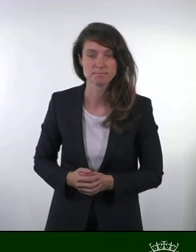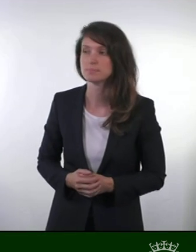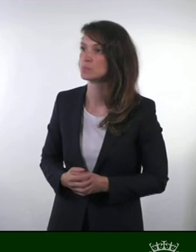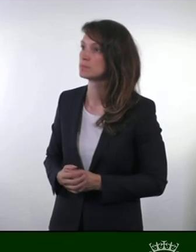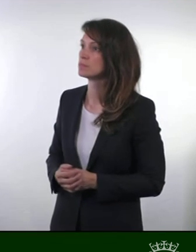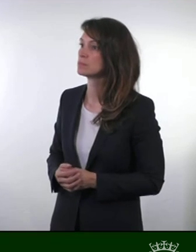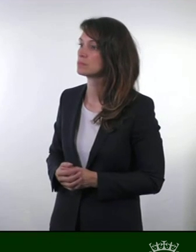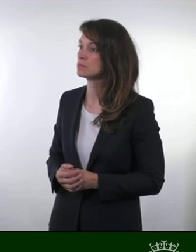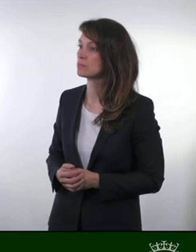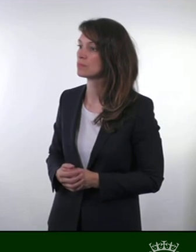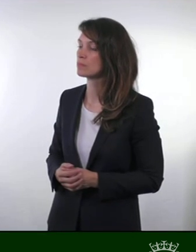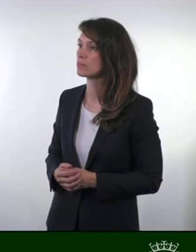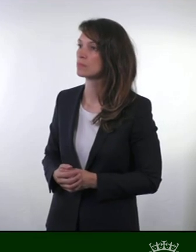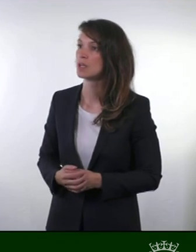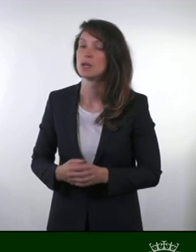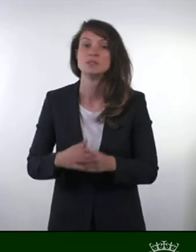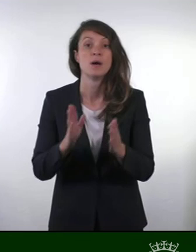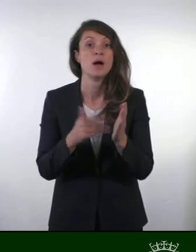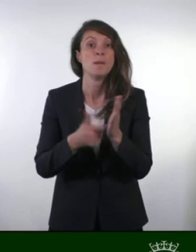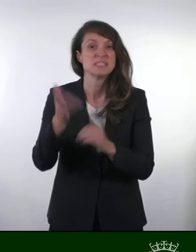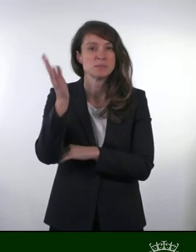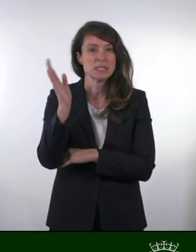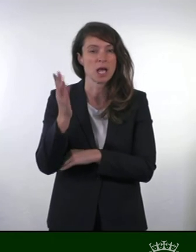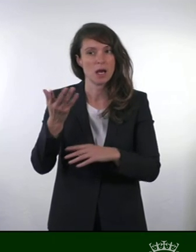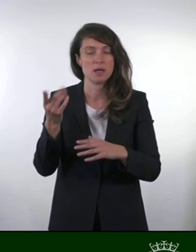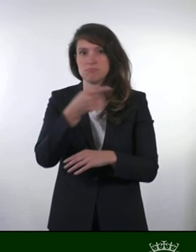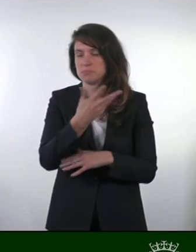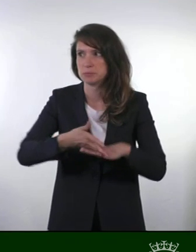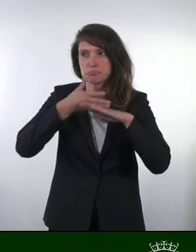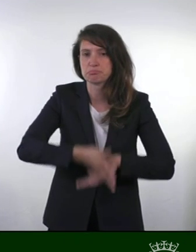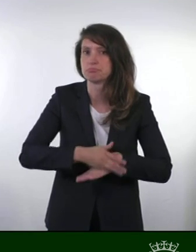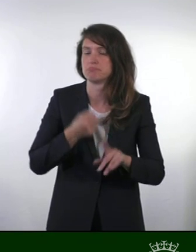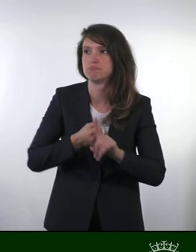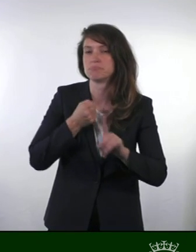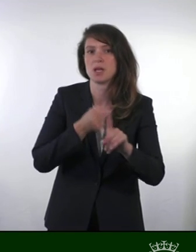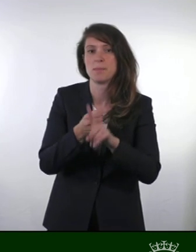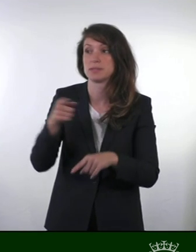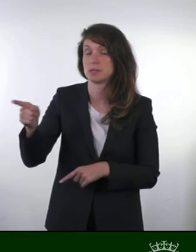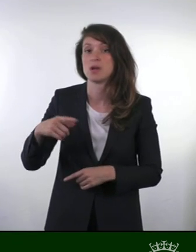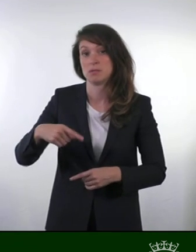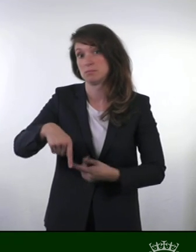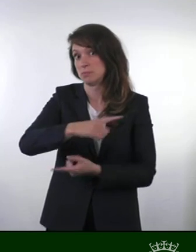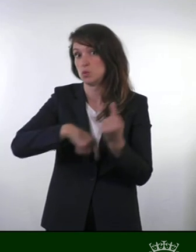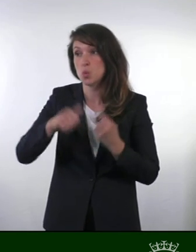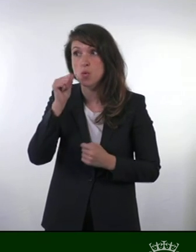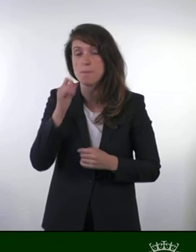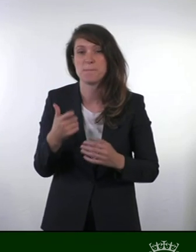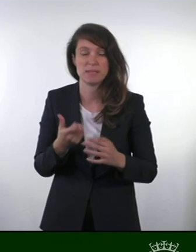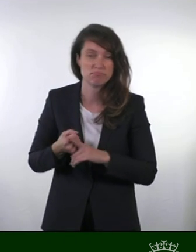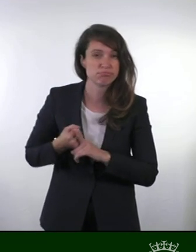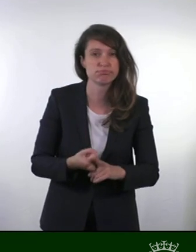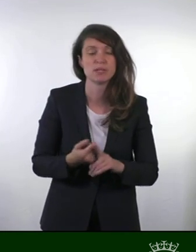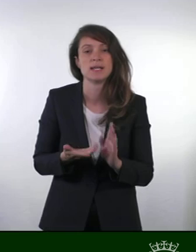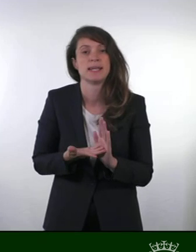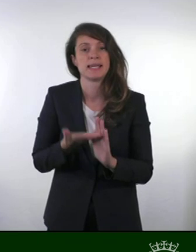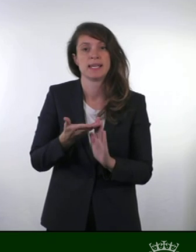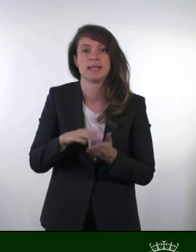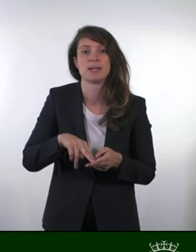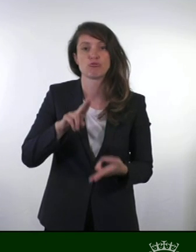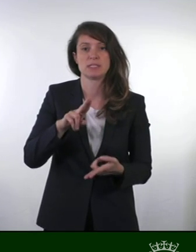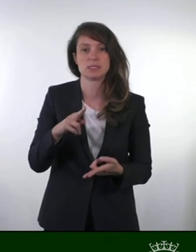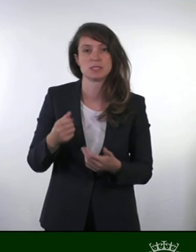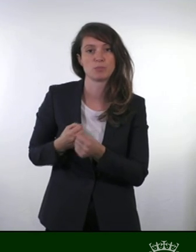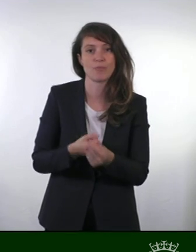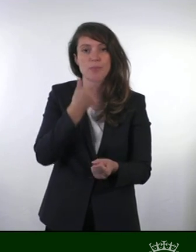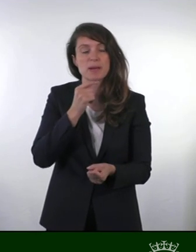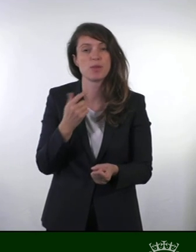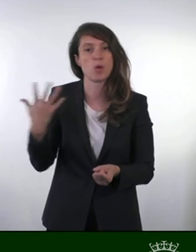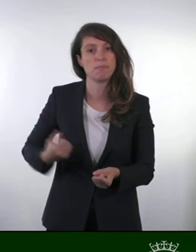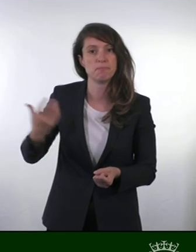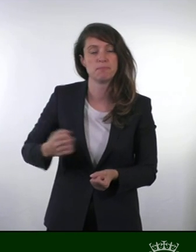We have done a huge amount. The right honourable Gentleman is a tireless campaigner on this matter, but the House will accept that we have done a huge amount to increase support for people on benefits.